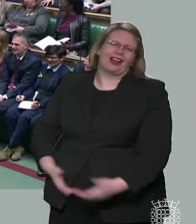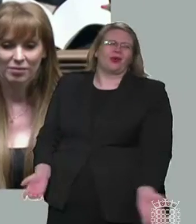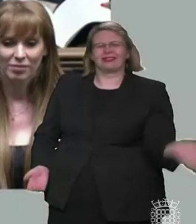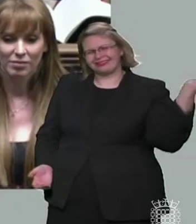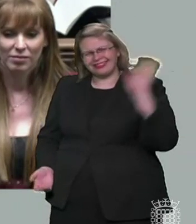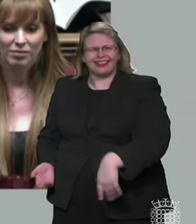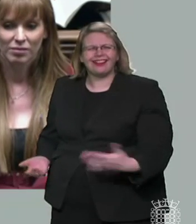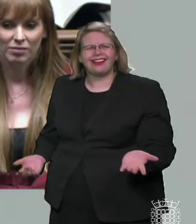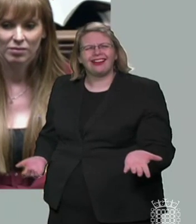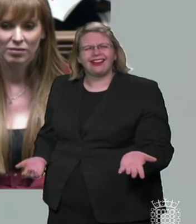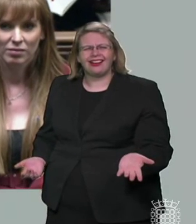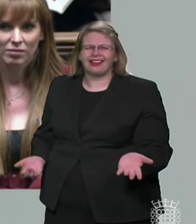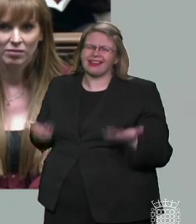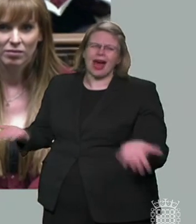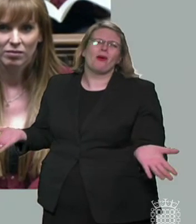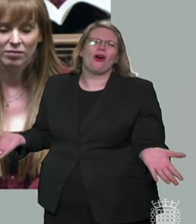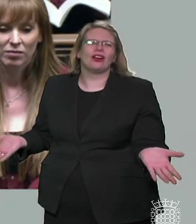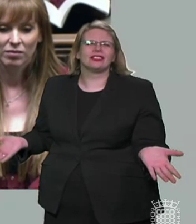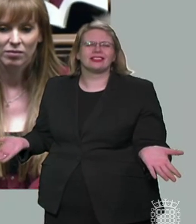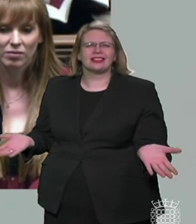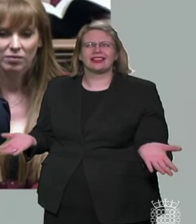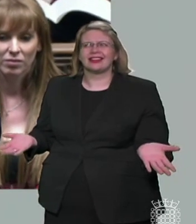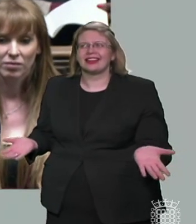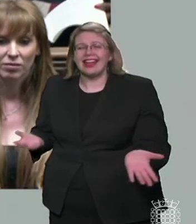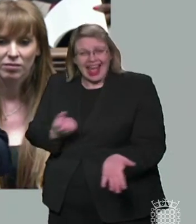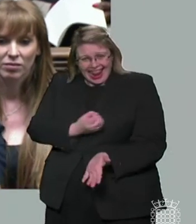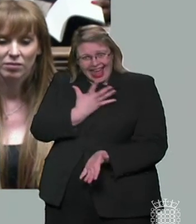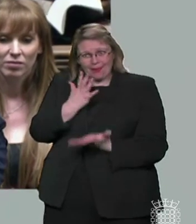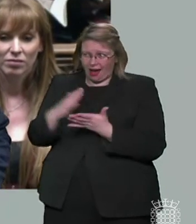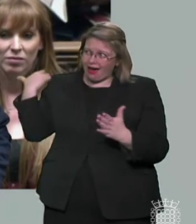Come off it! Labour is pro-nuclear.